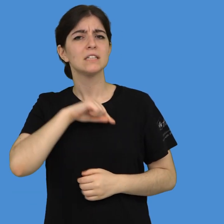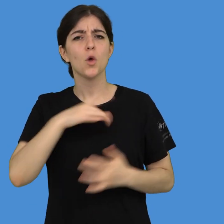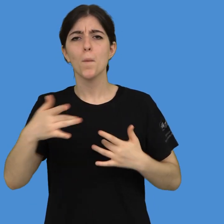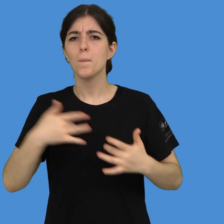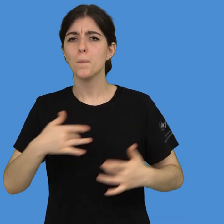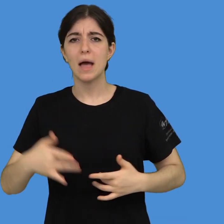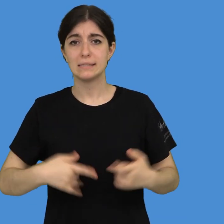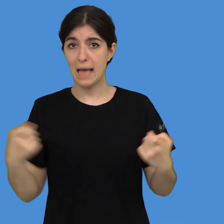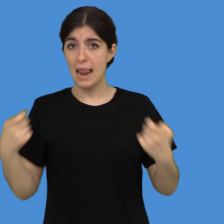síntoma